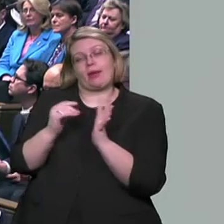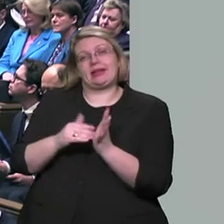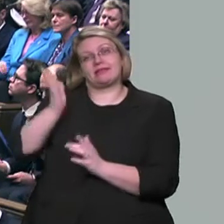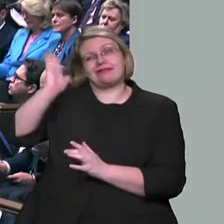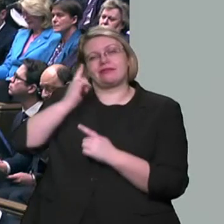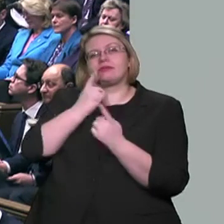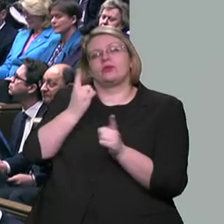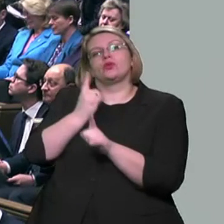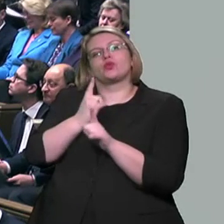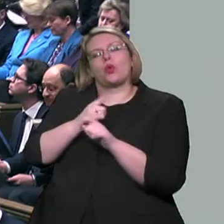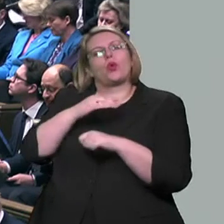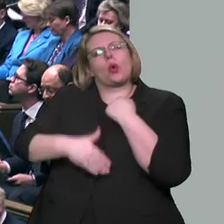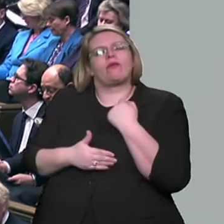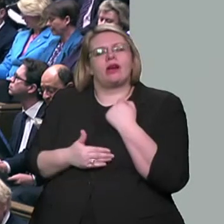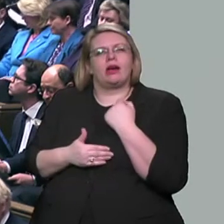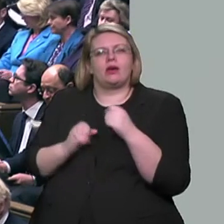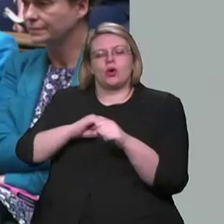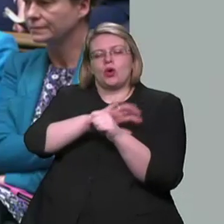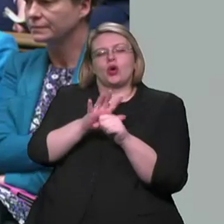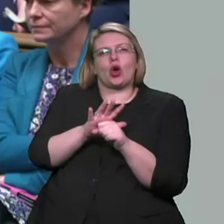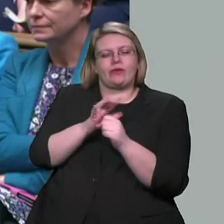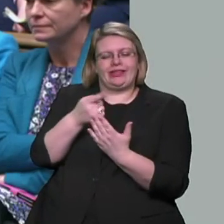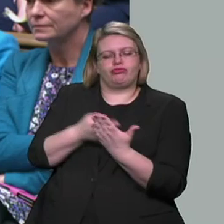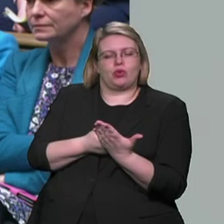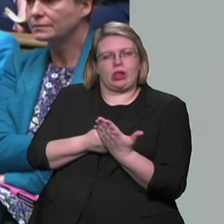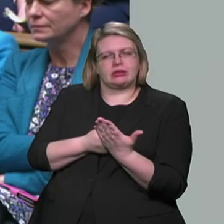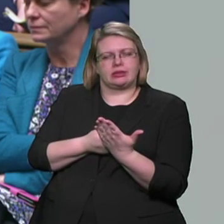I welcome the further support for the immunosuppressed.